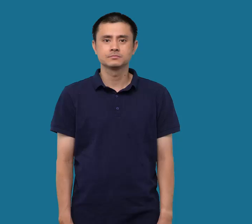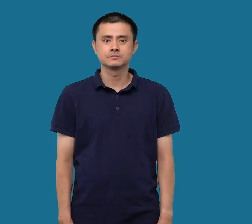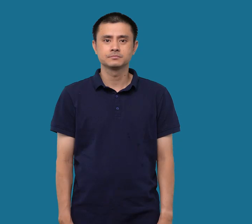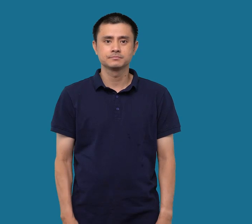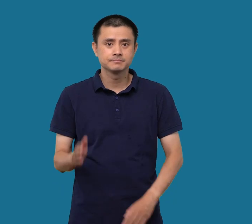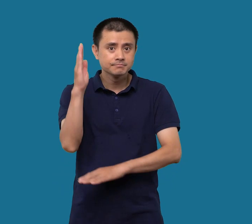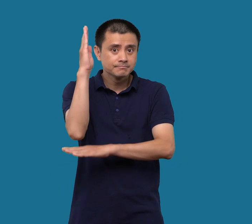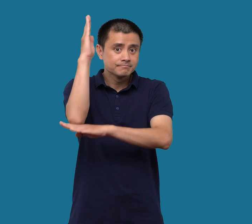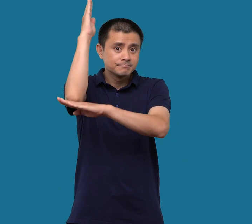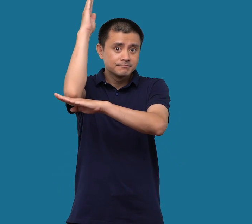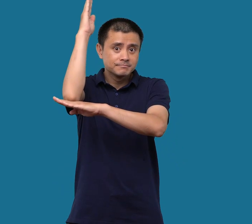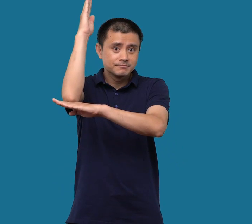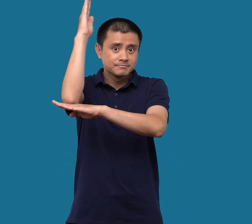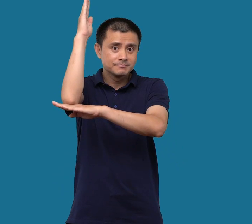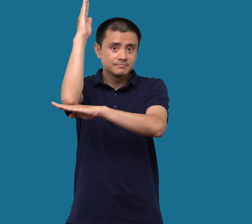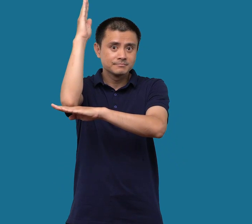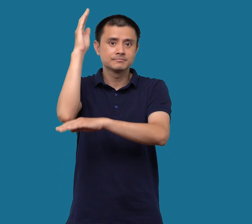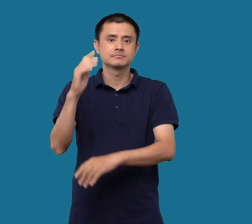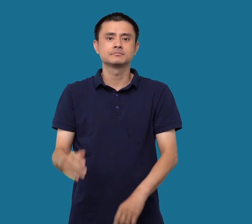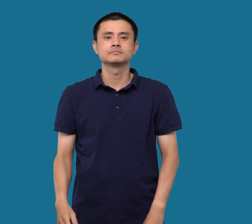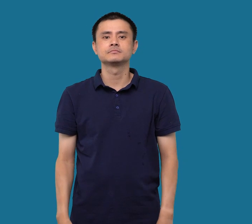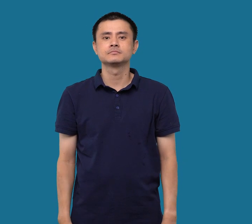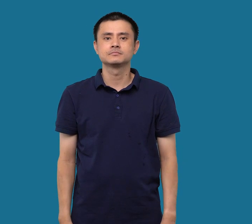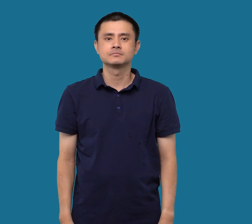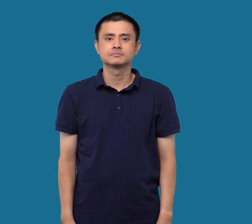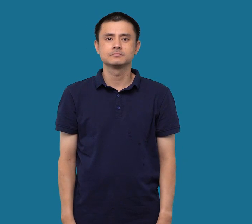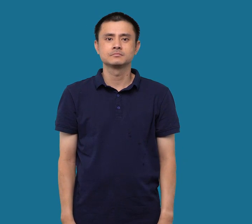giơ tay